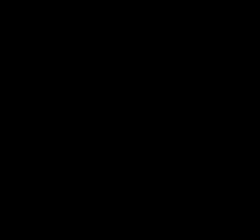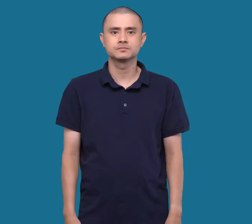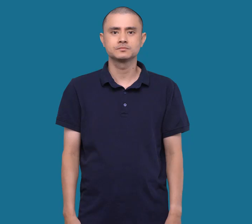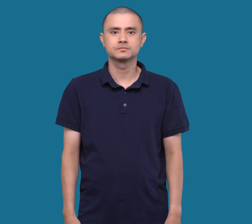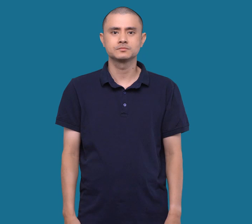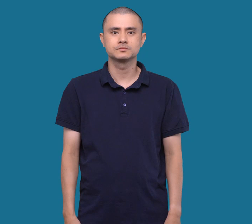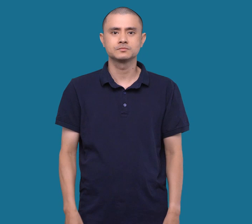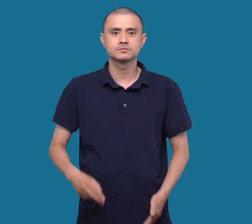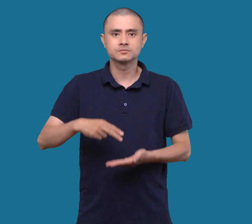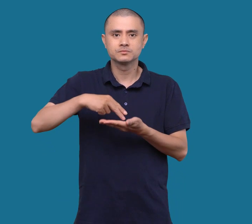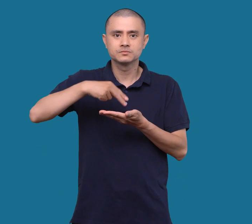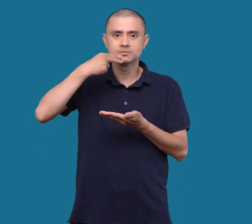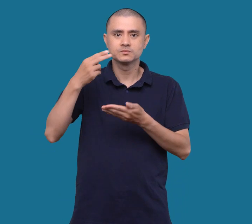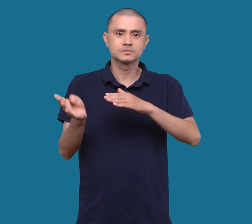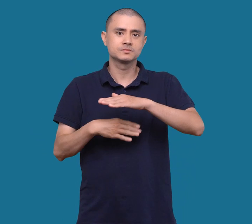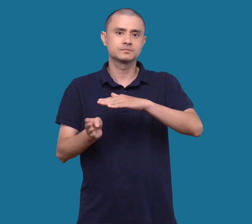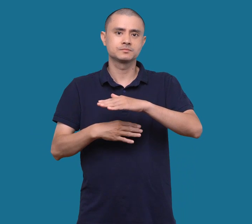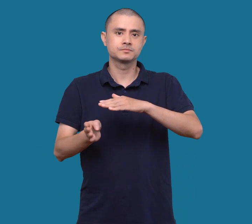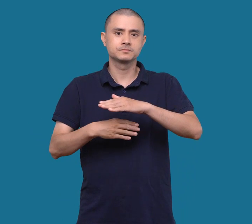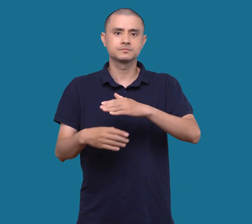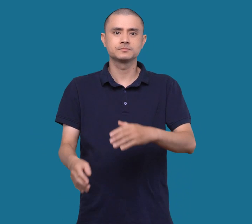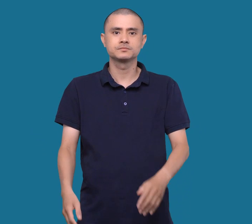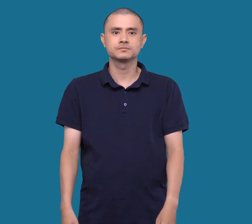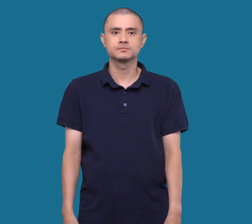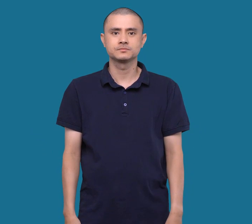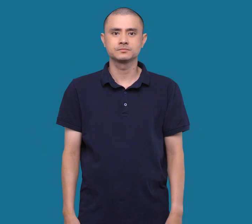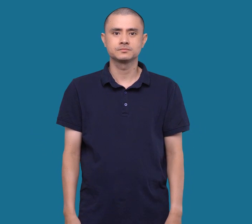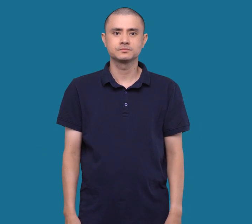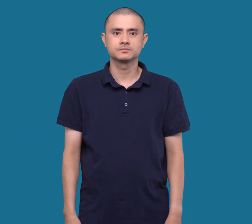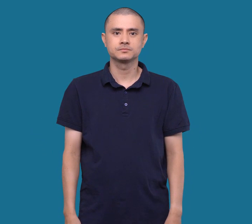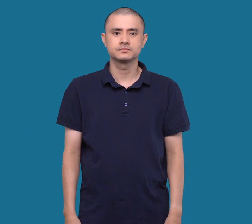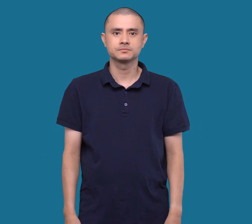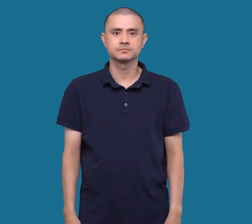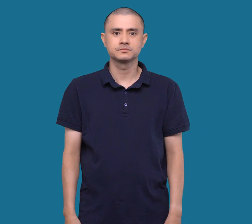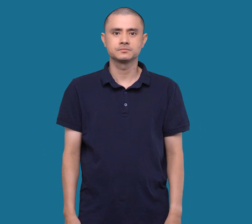bún chả